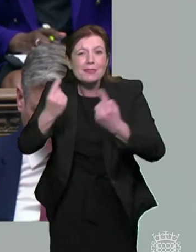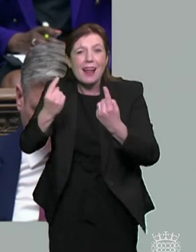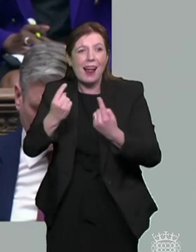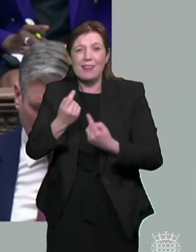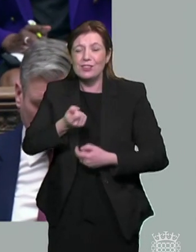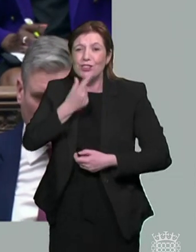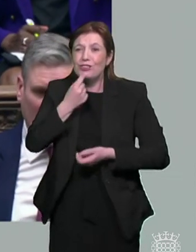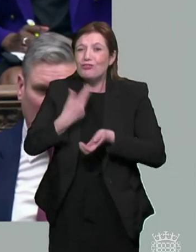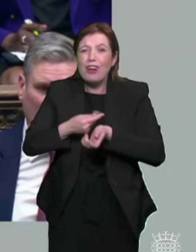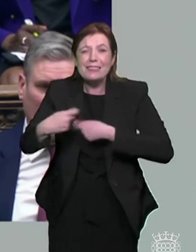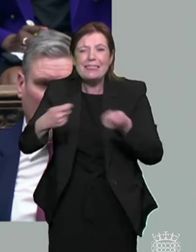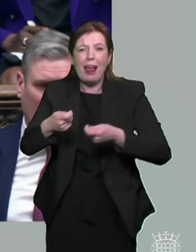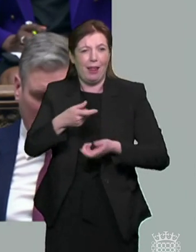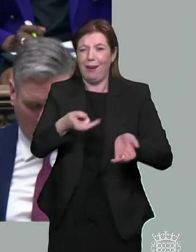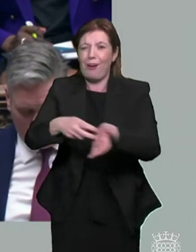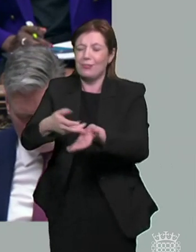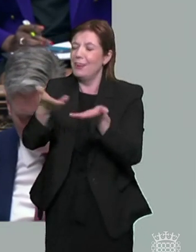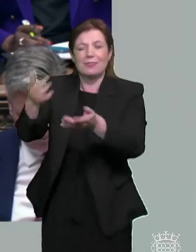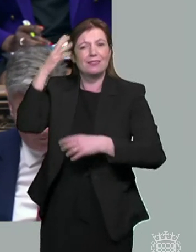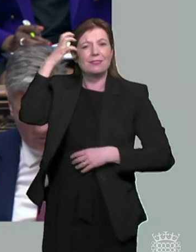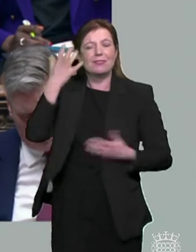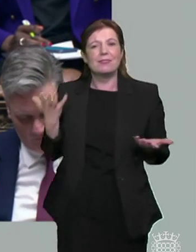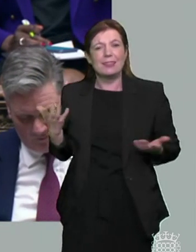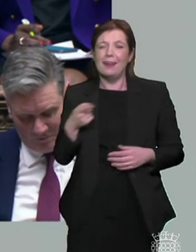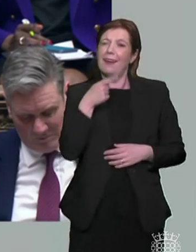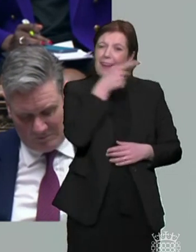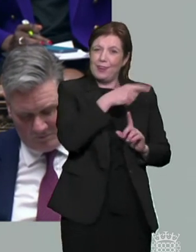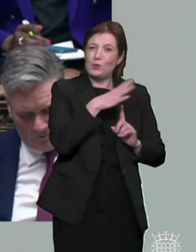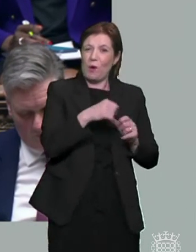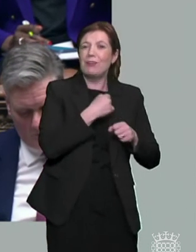Let us put the Chancellor’s fraud failure in context.